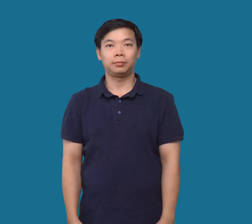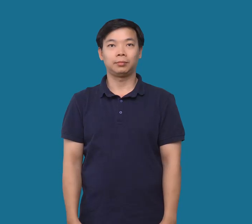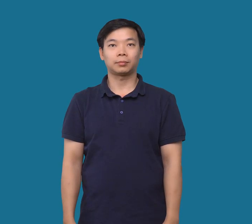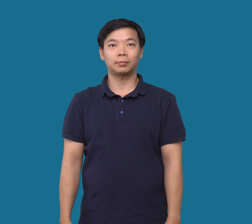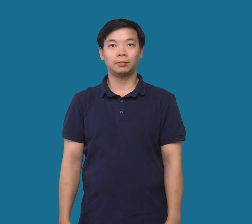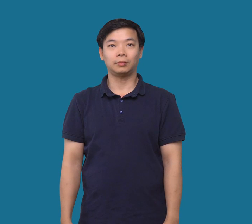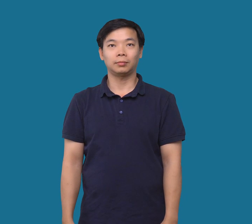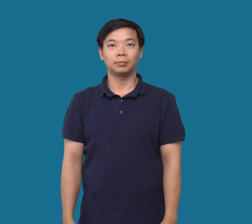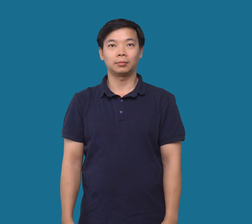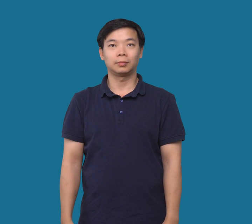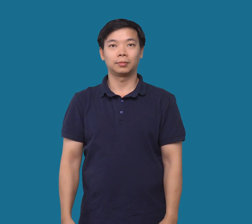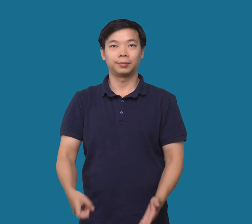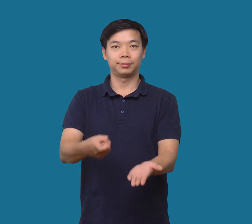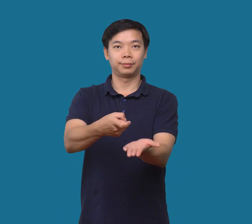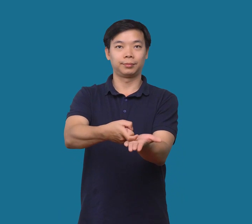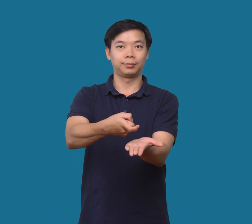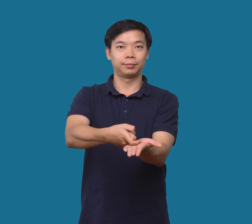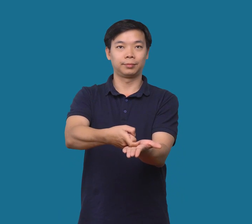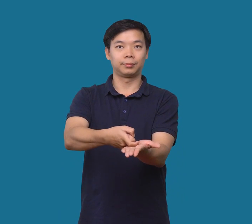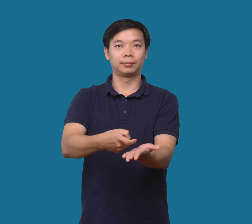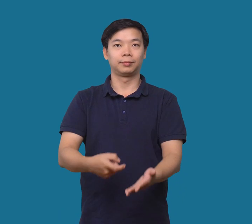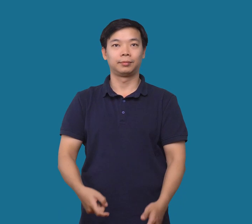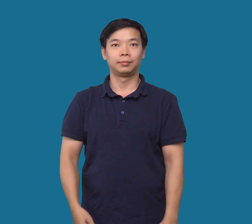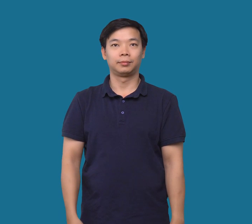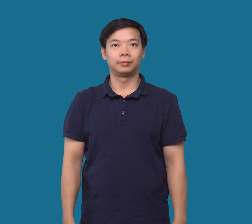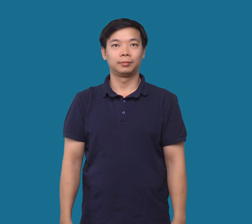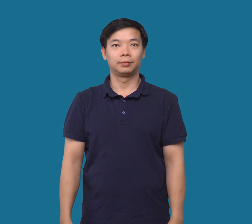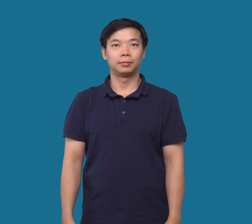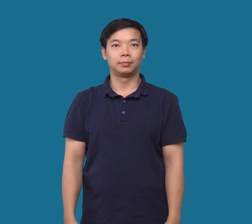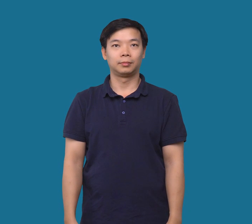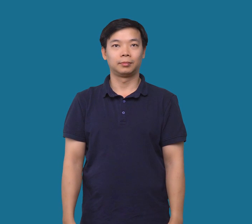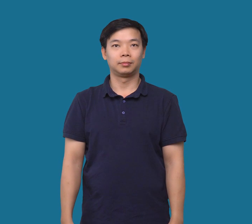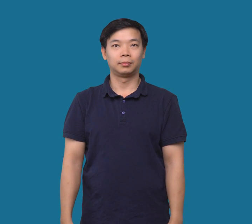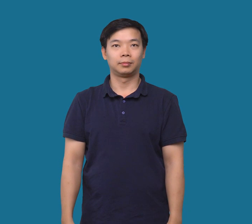bánh bột lọc